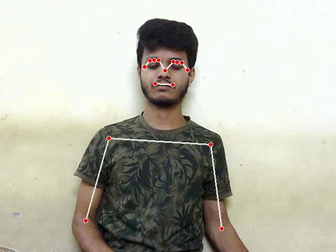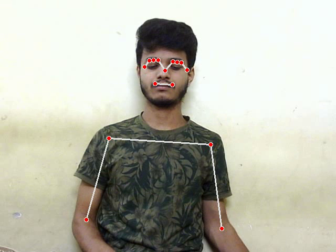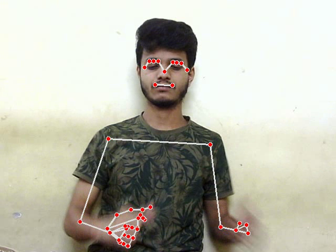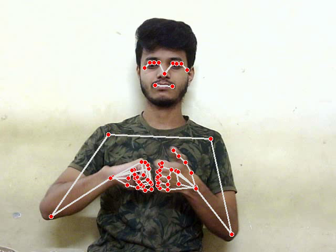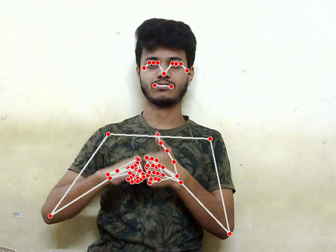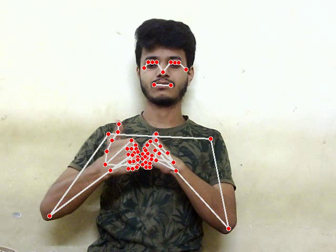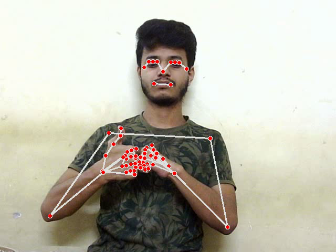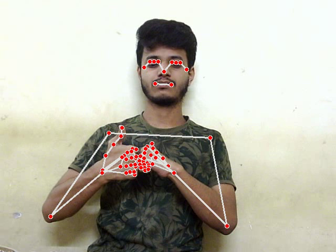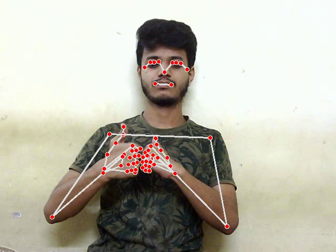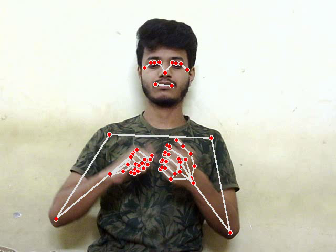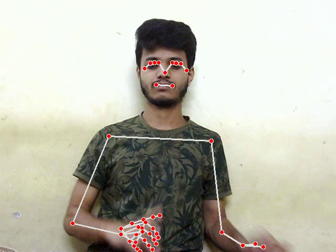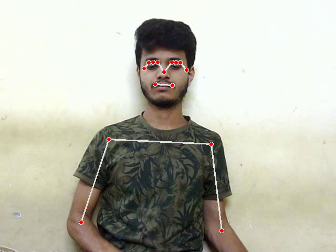how